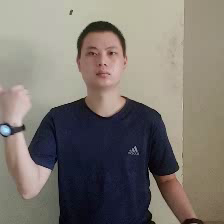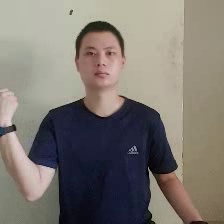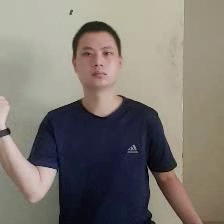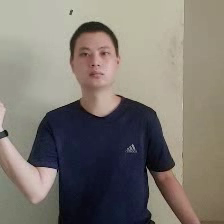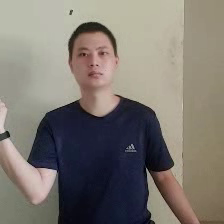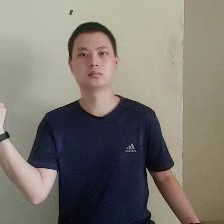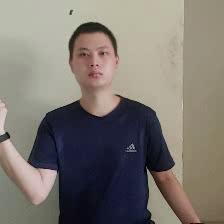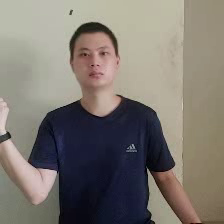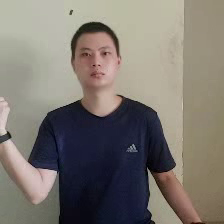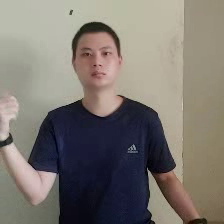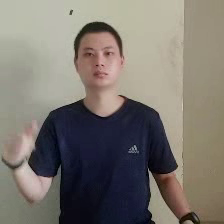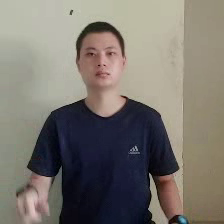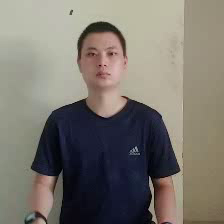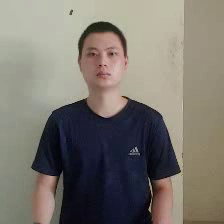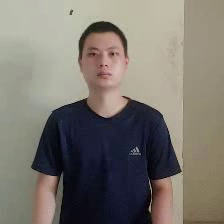Kết hôn